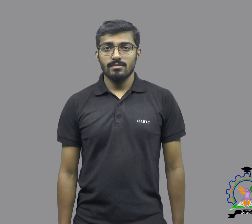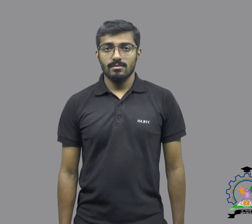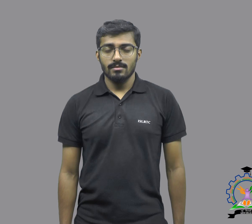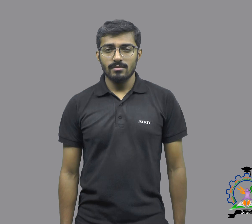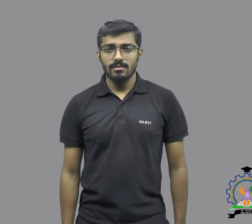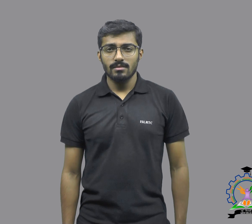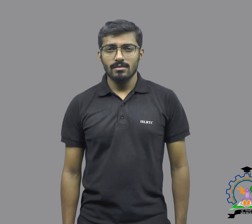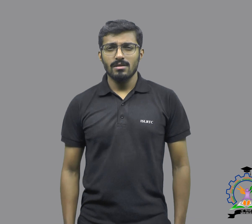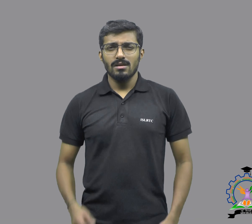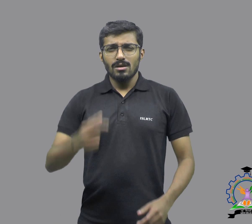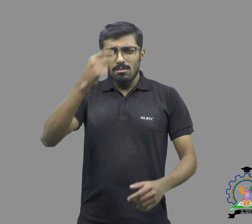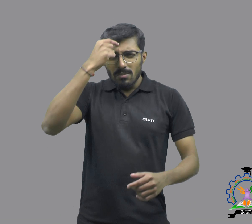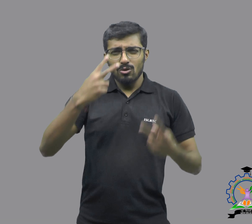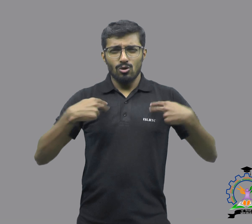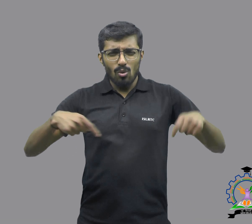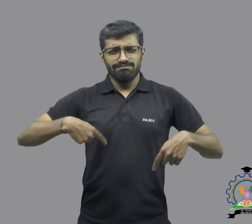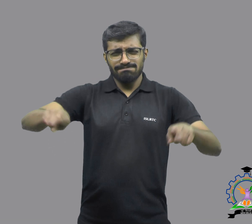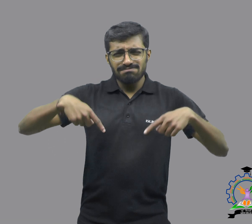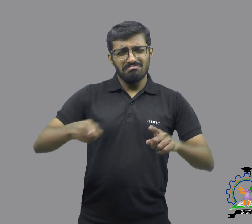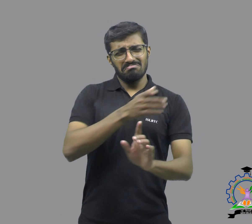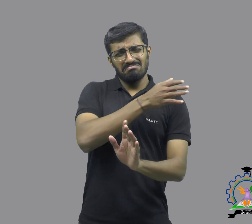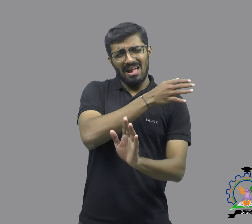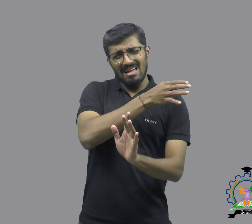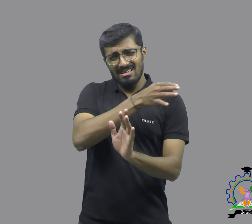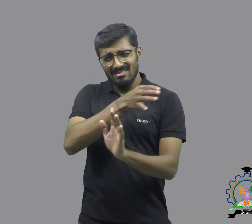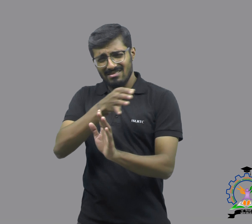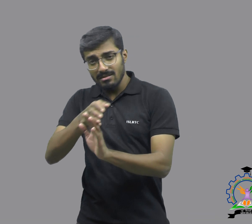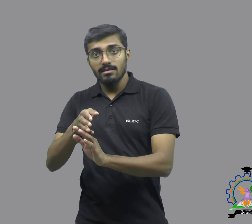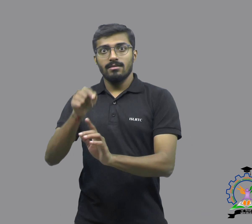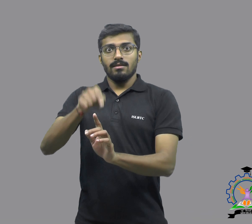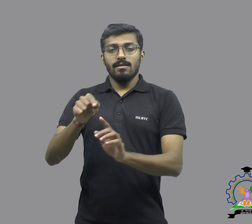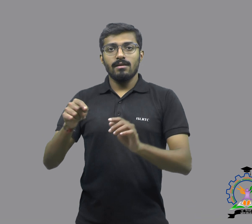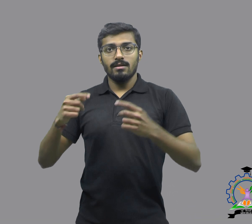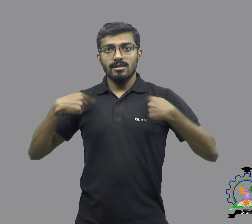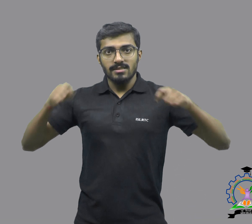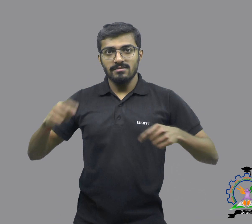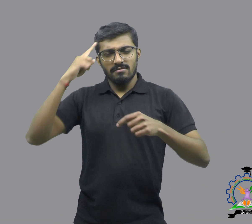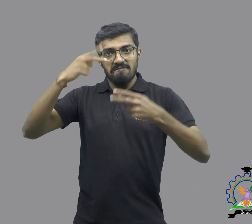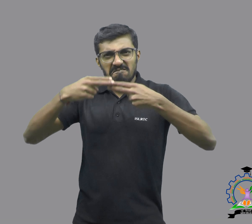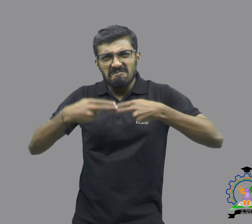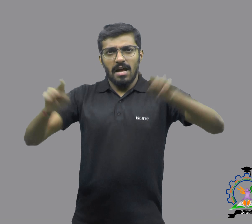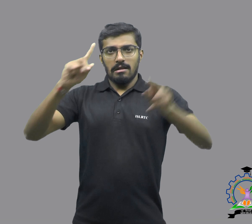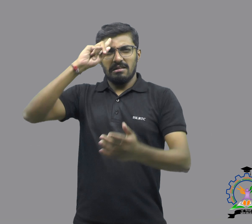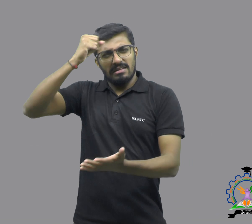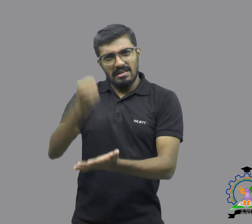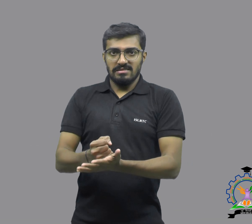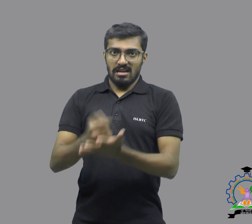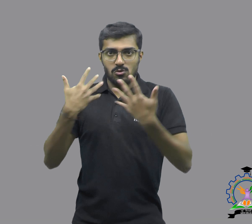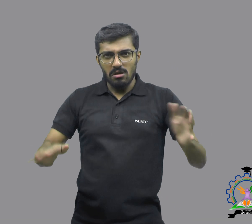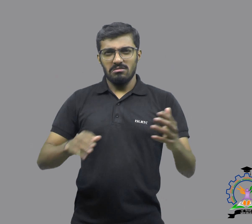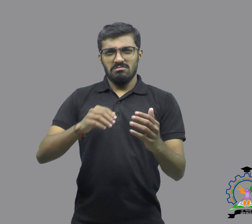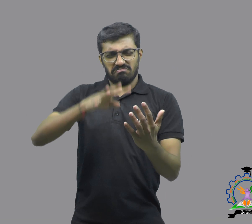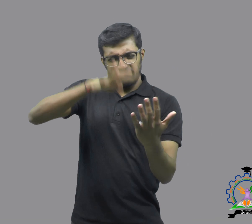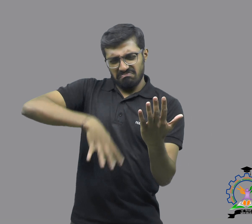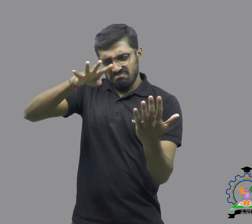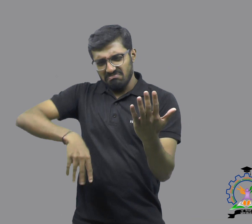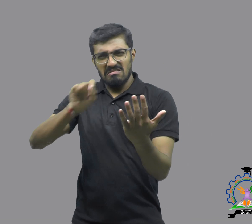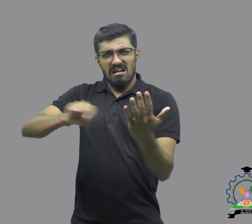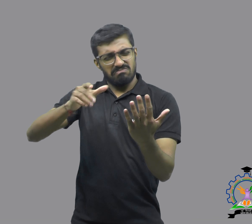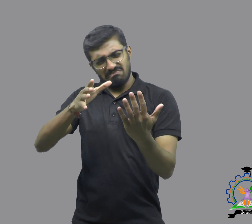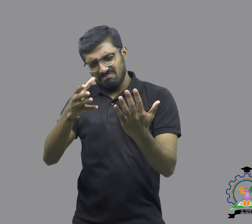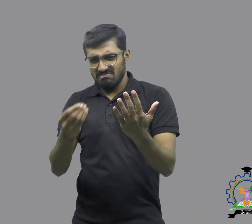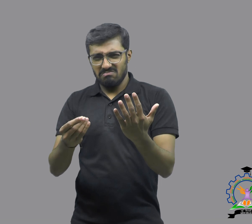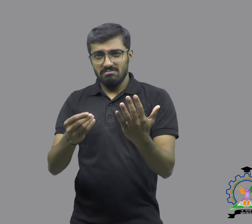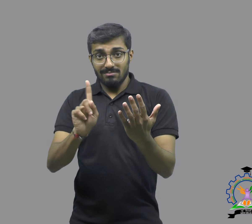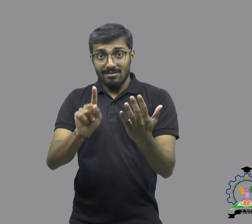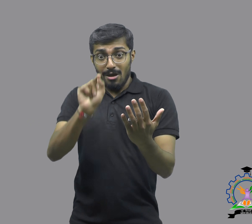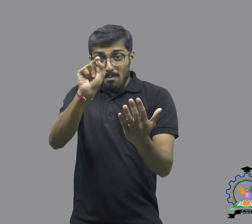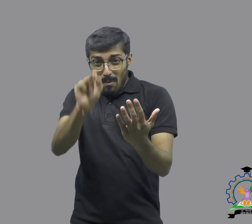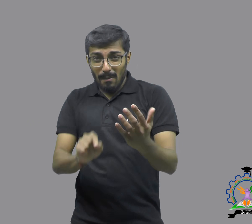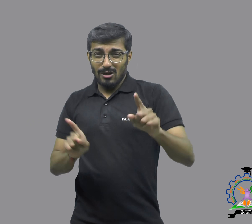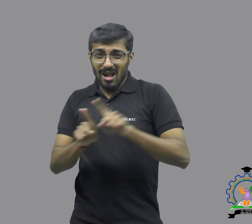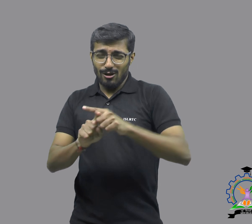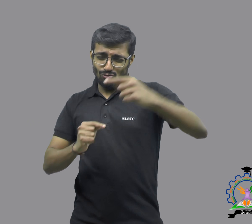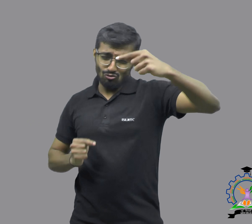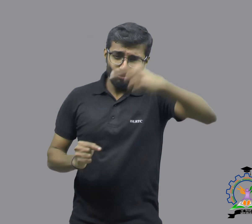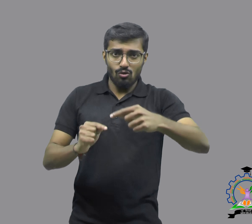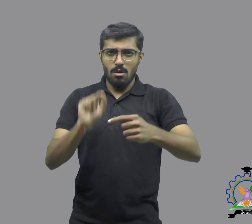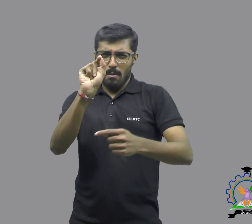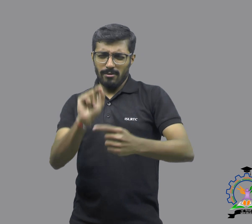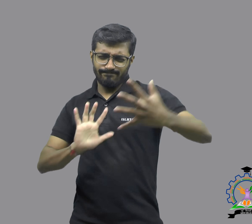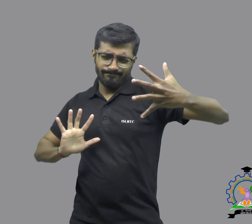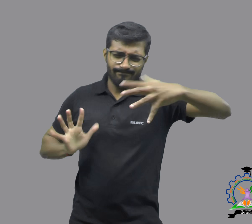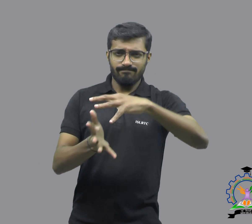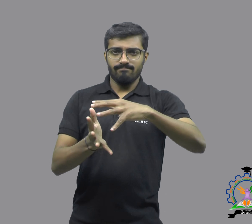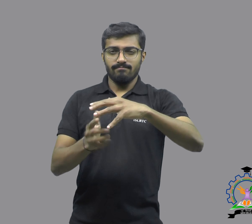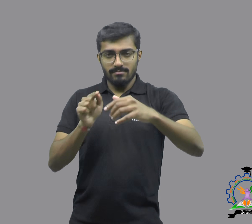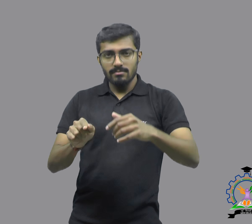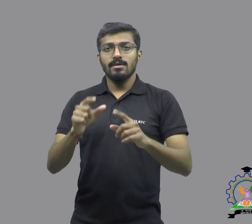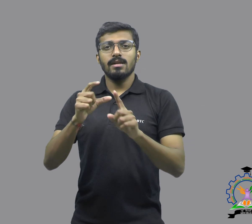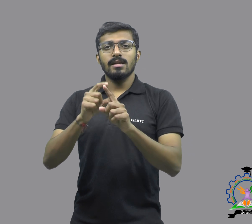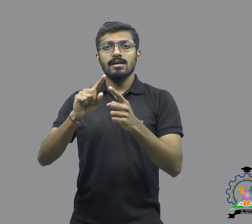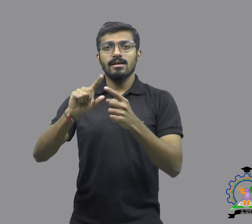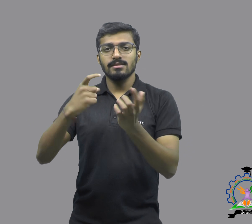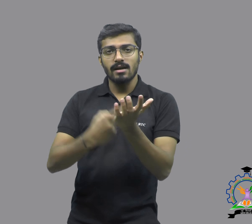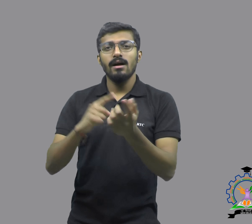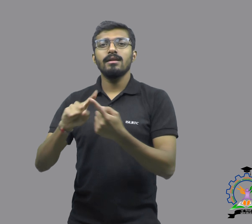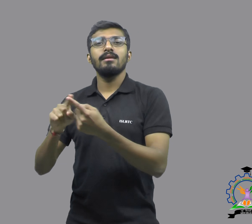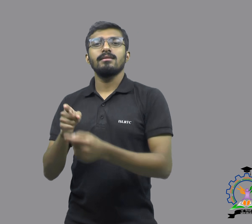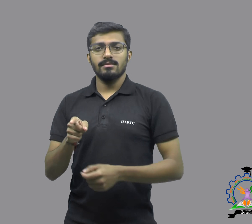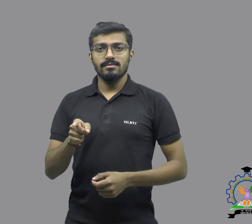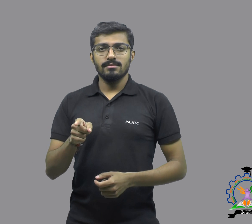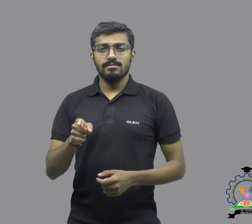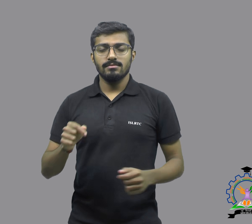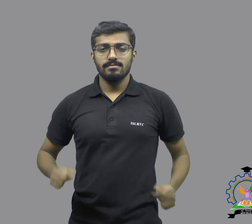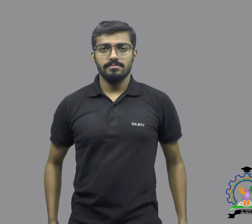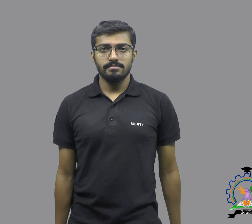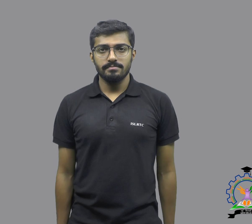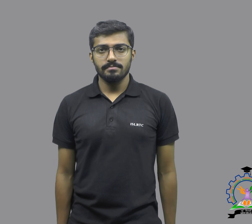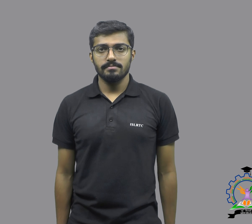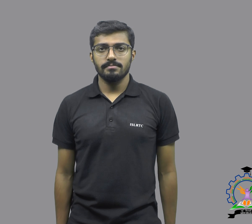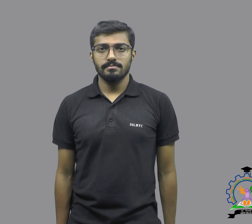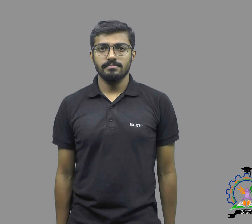Decree